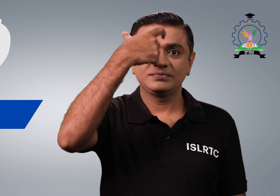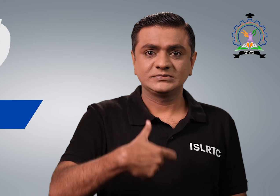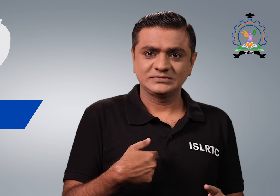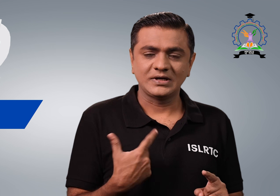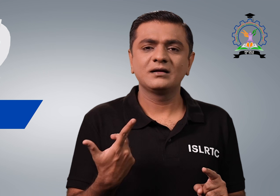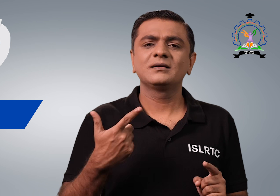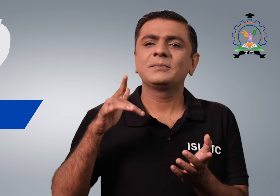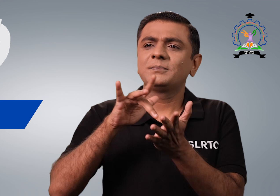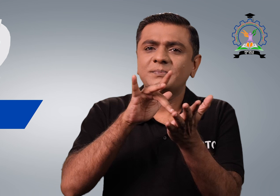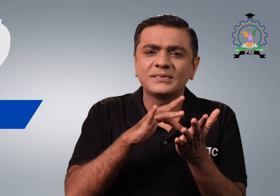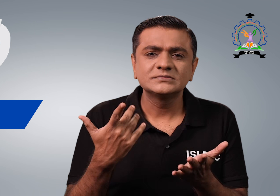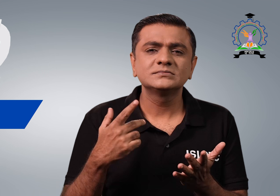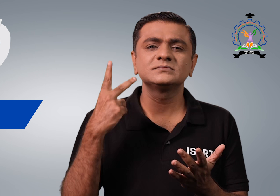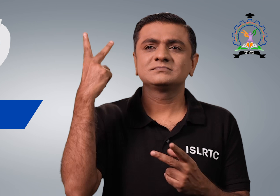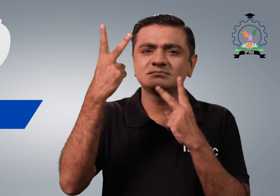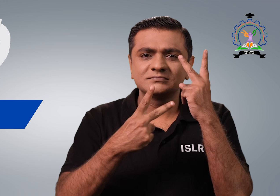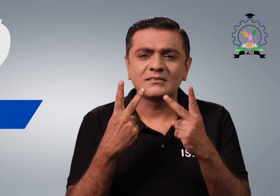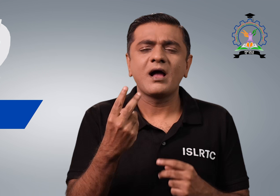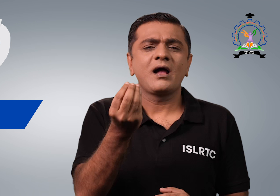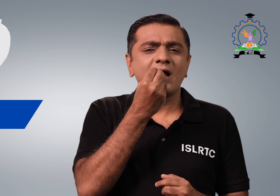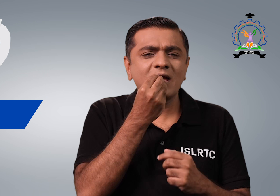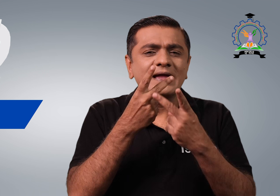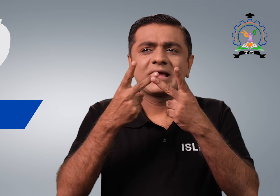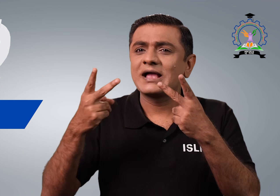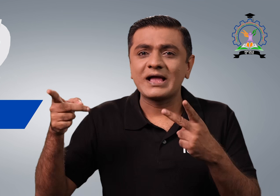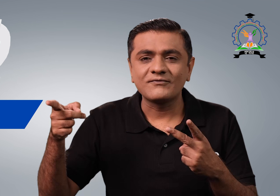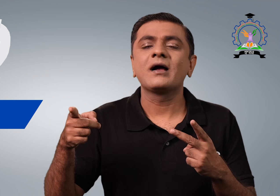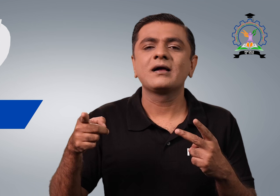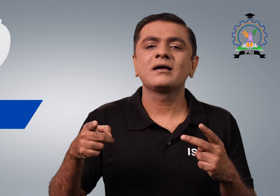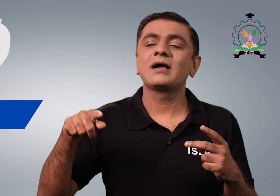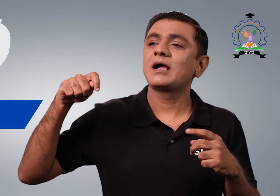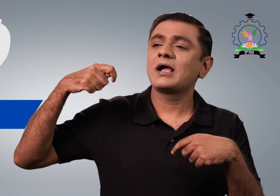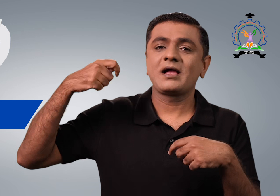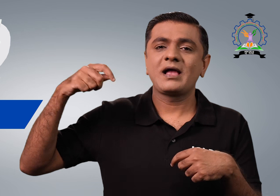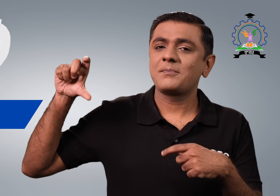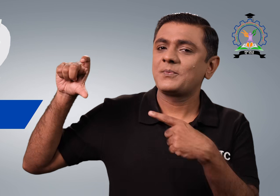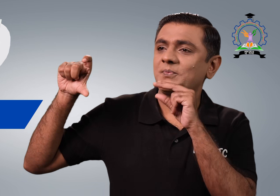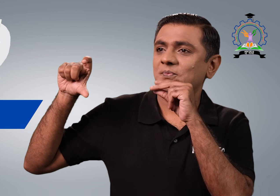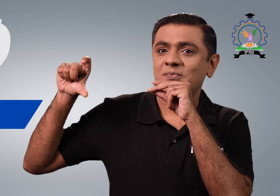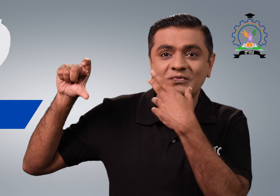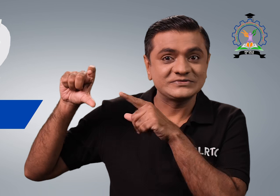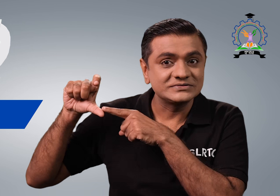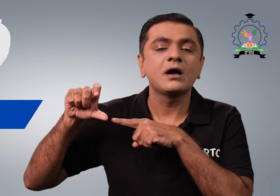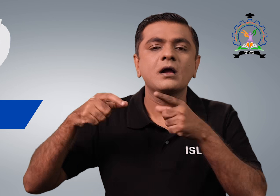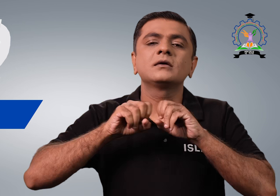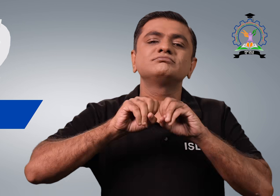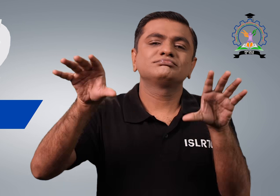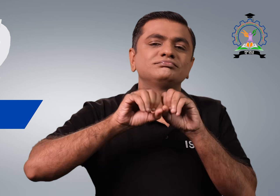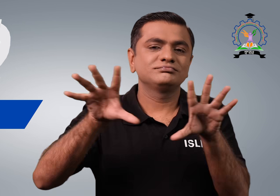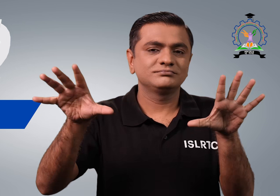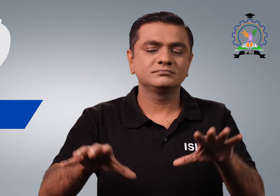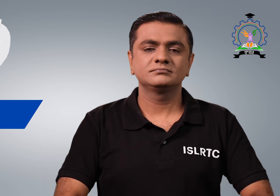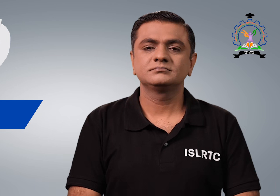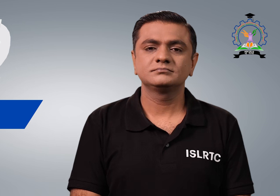It is information about a place, travel, food etc posted on social media through videos.